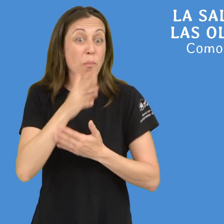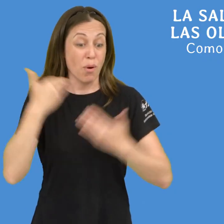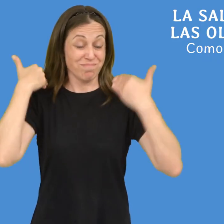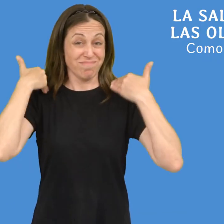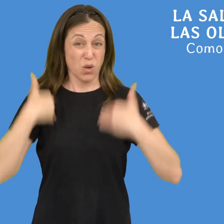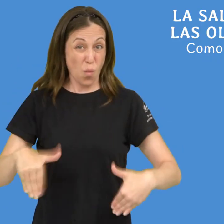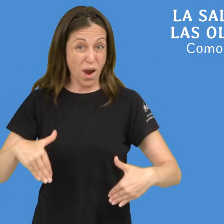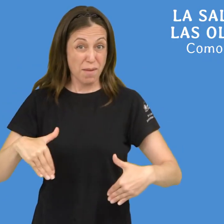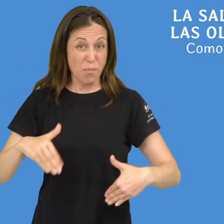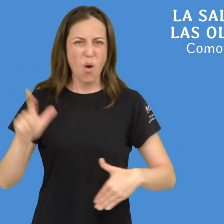cuerpo